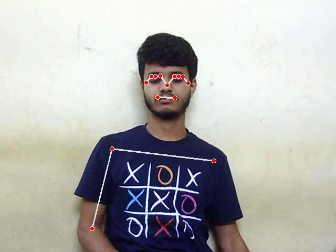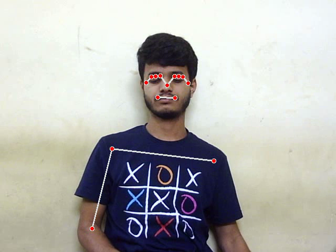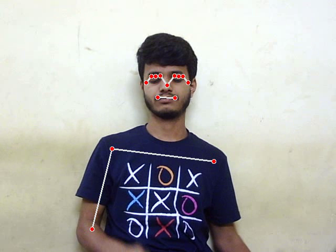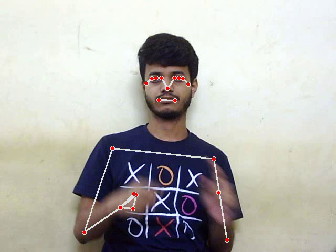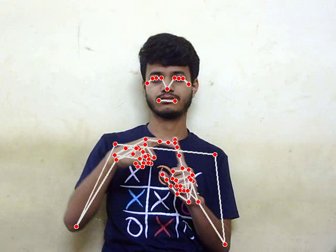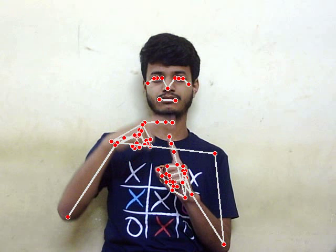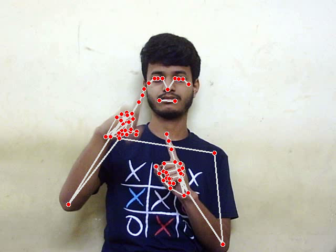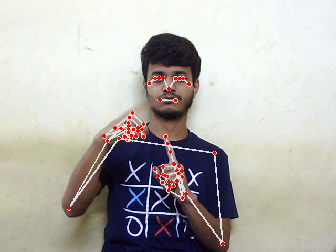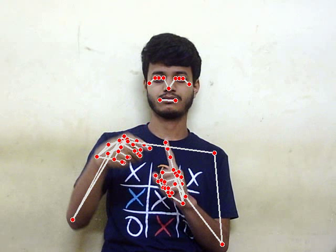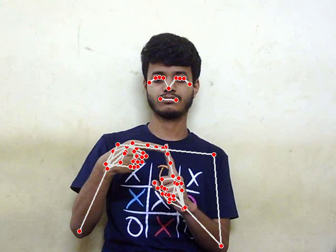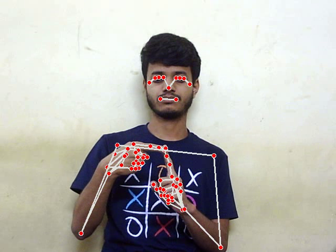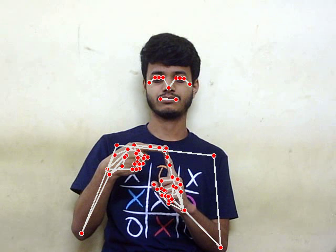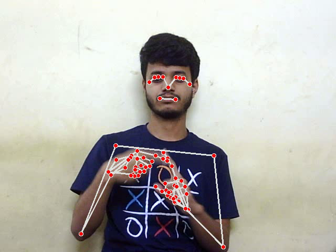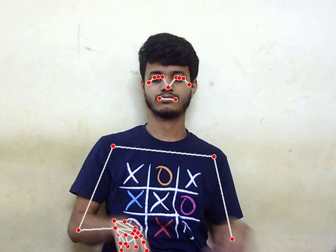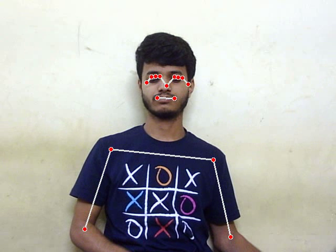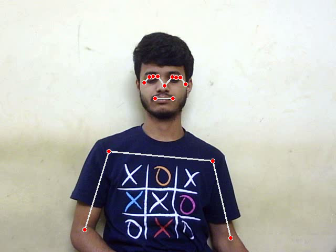when